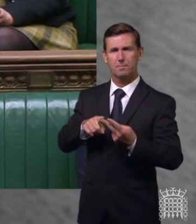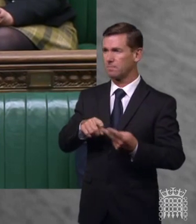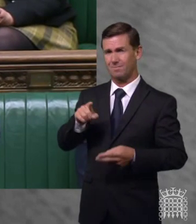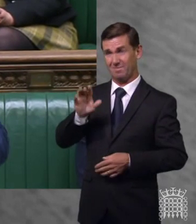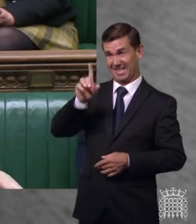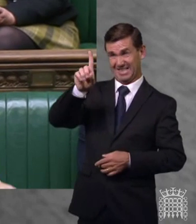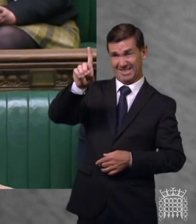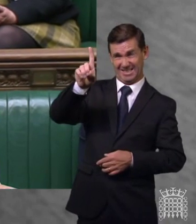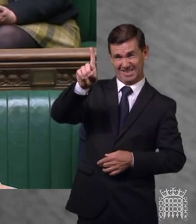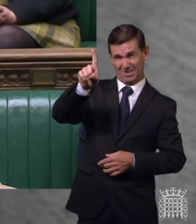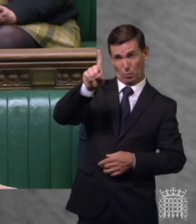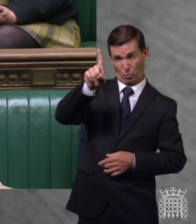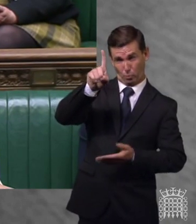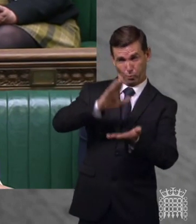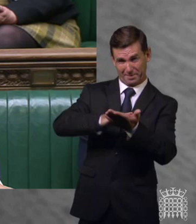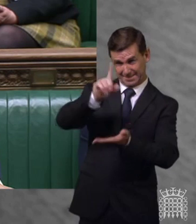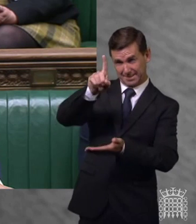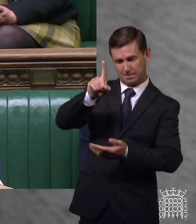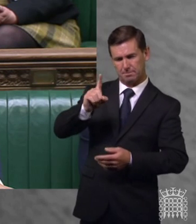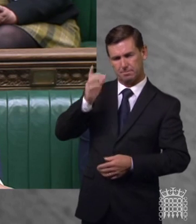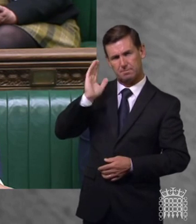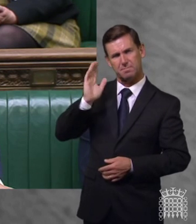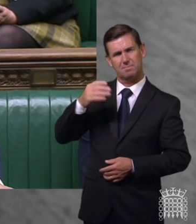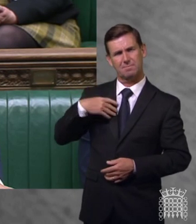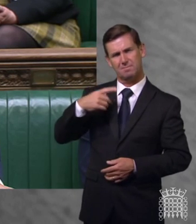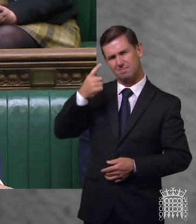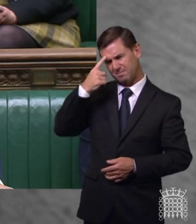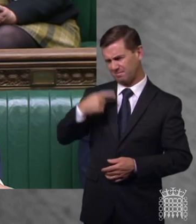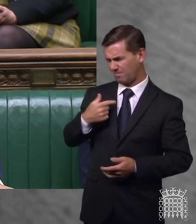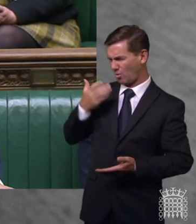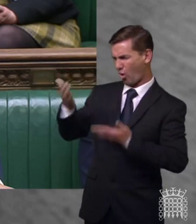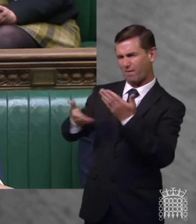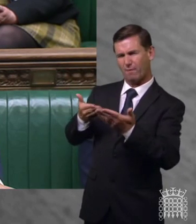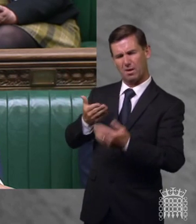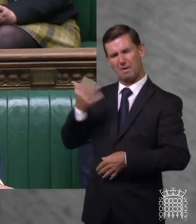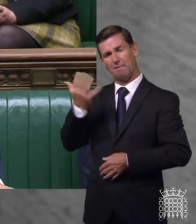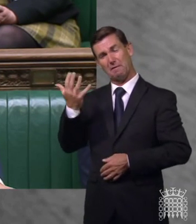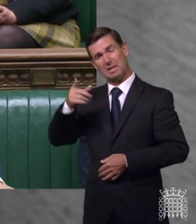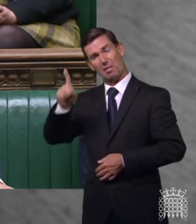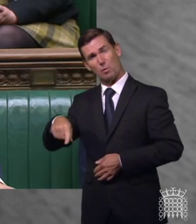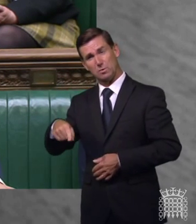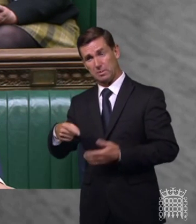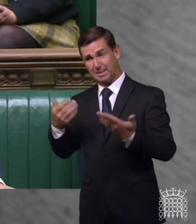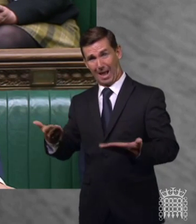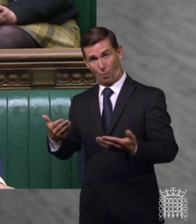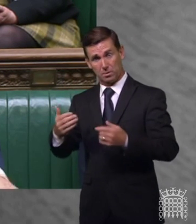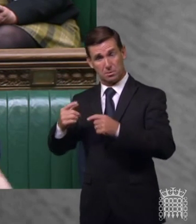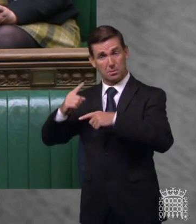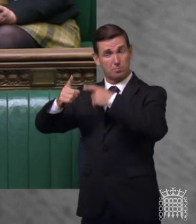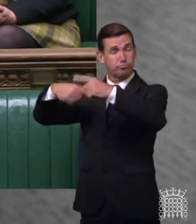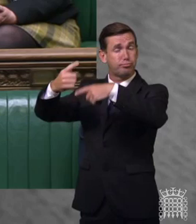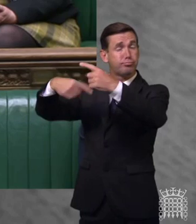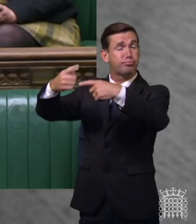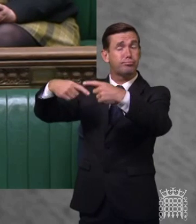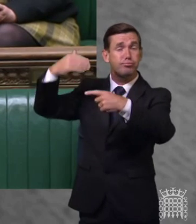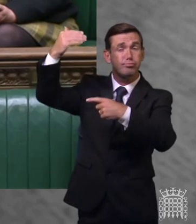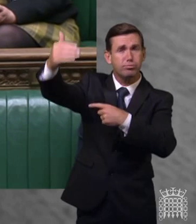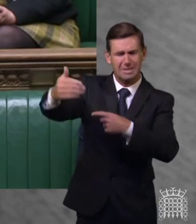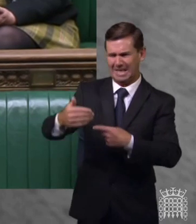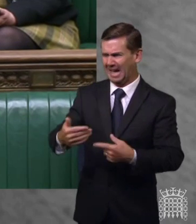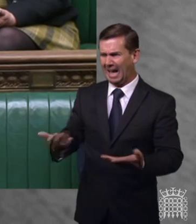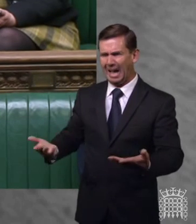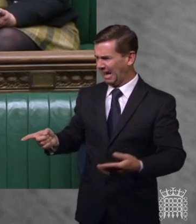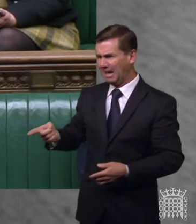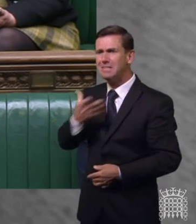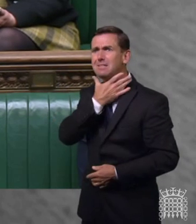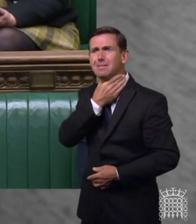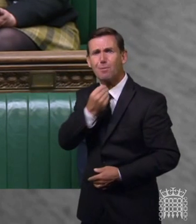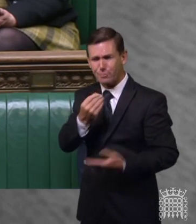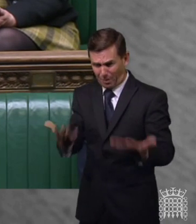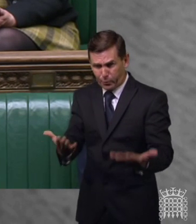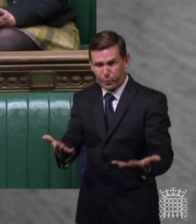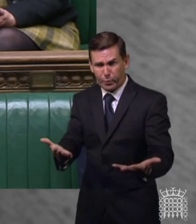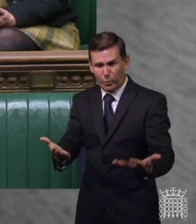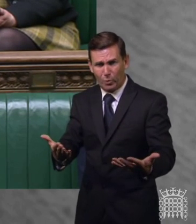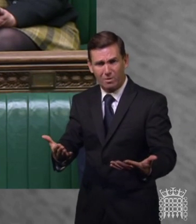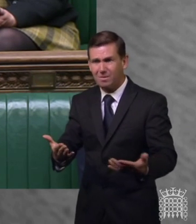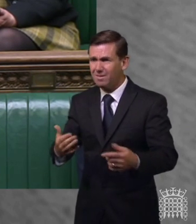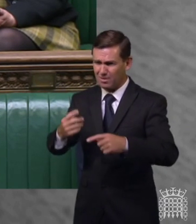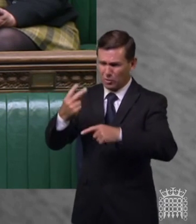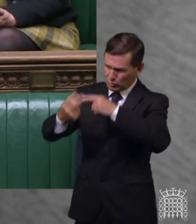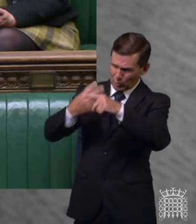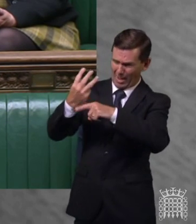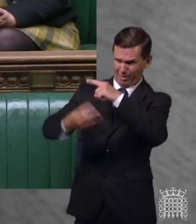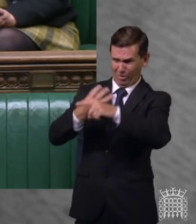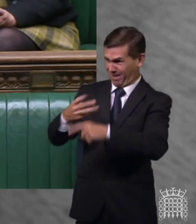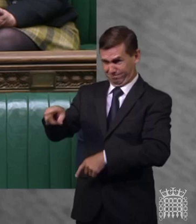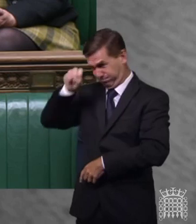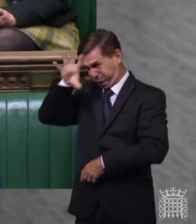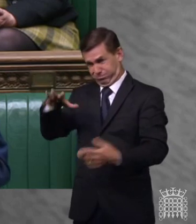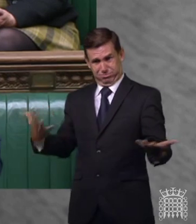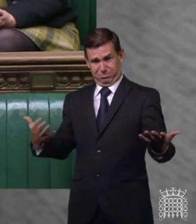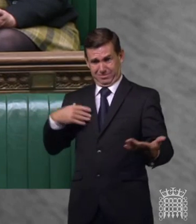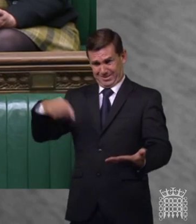The offer to others is in the long term, but for those desperately needing our help now, there is no long term, just day-to-day survival.